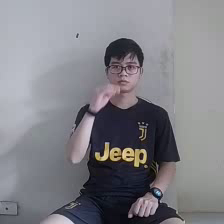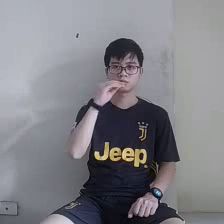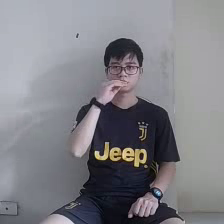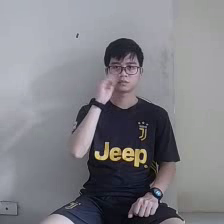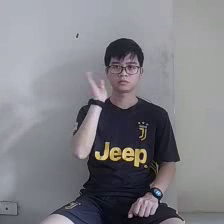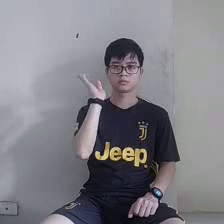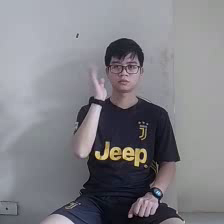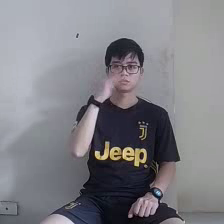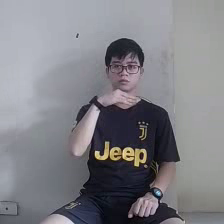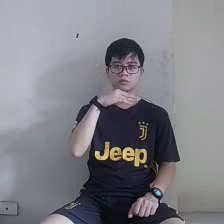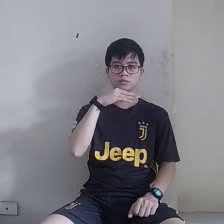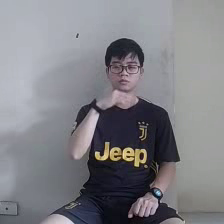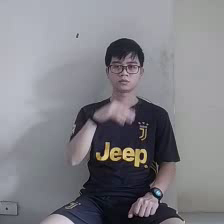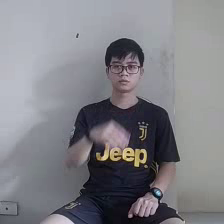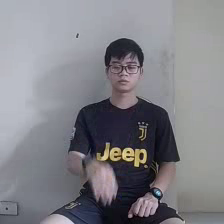Nói xấu